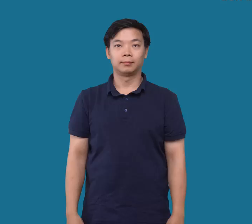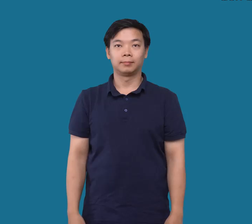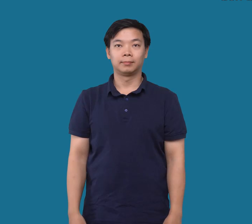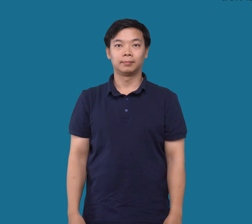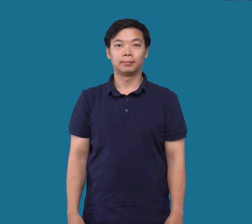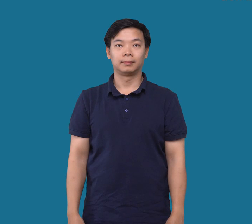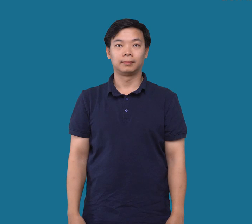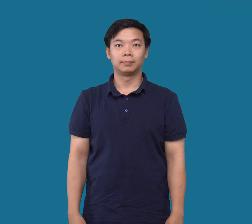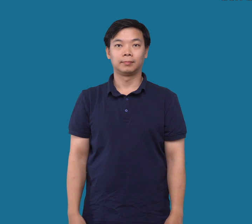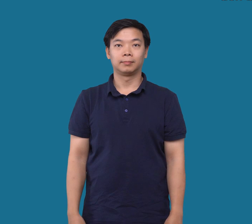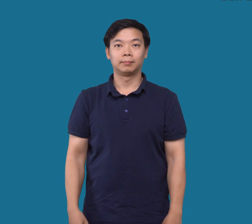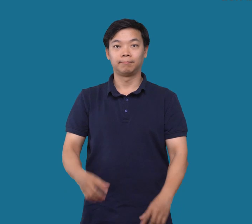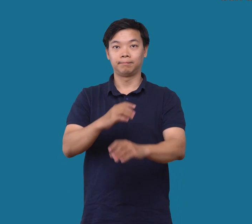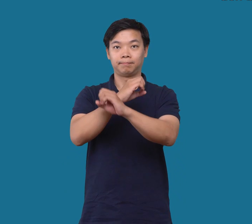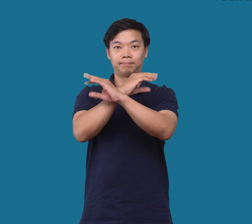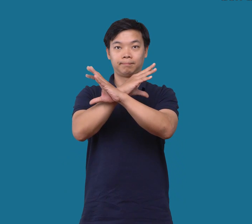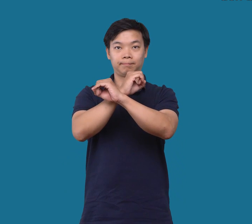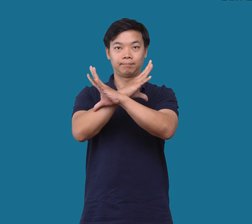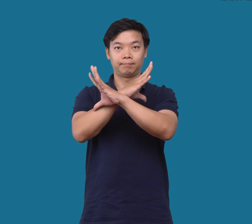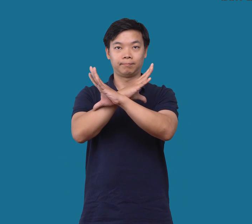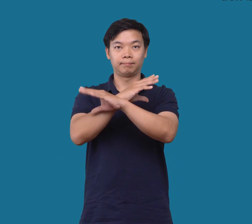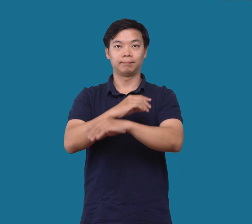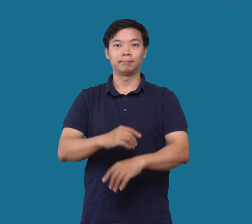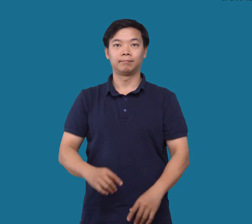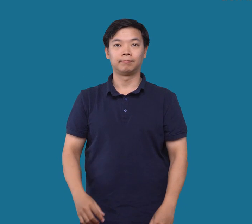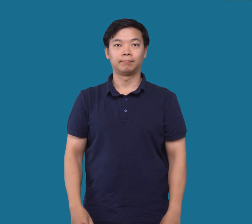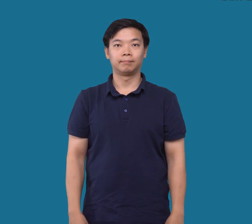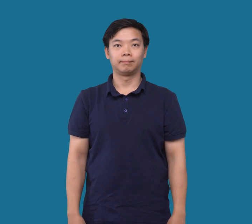đèn báo giao thông